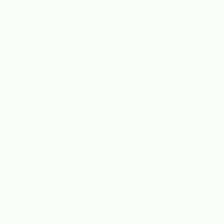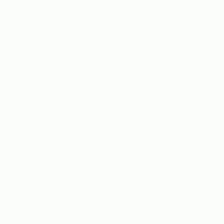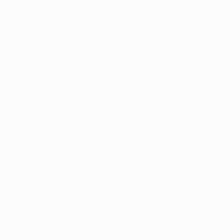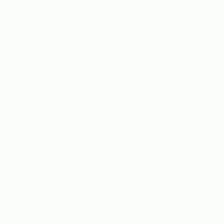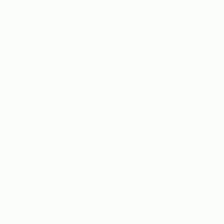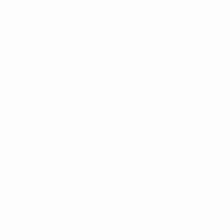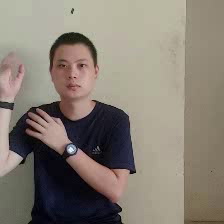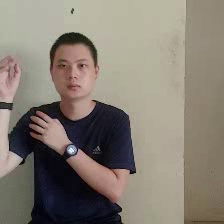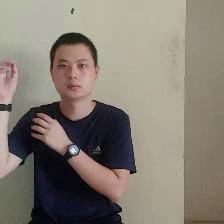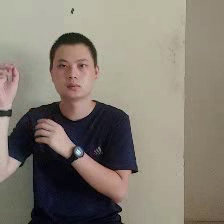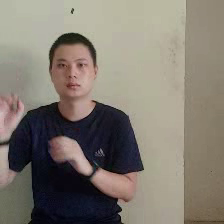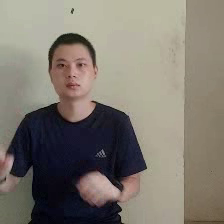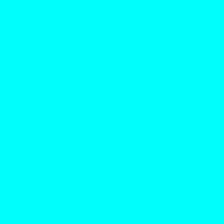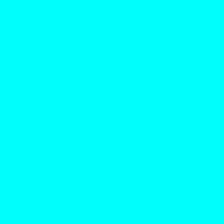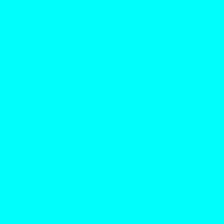Cho